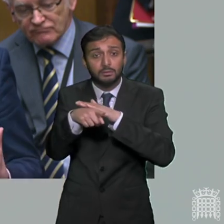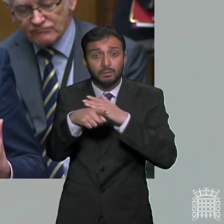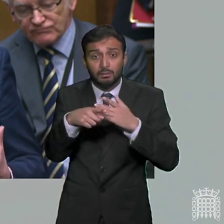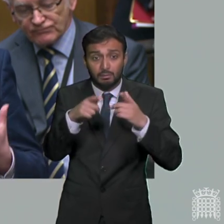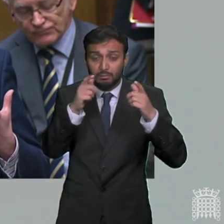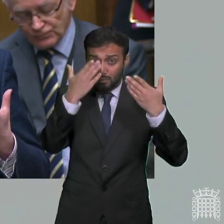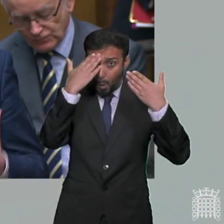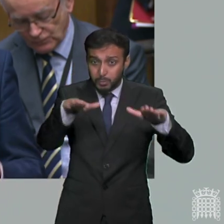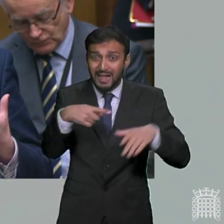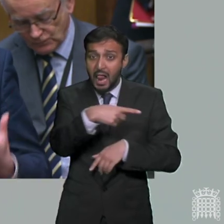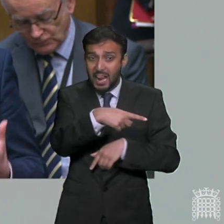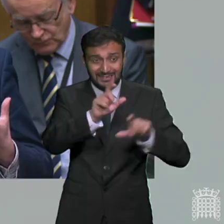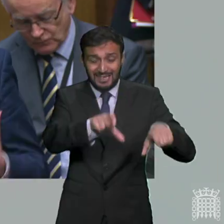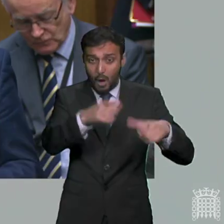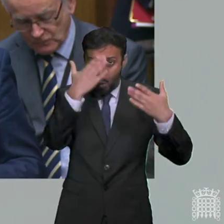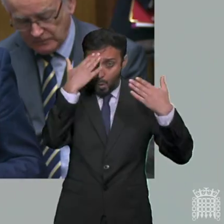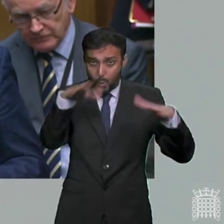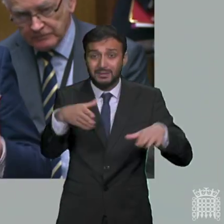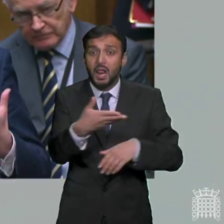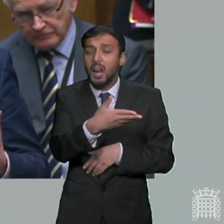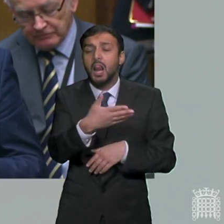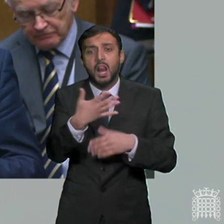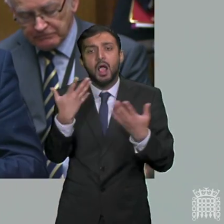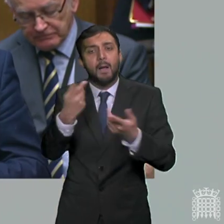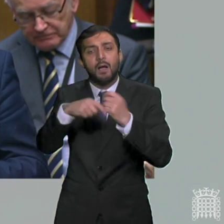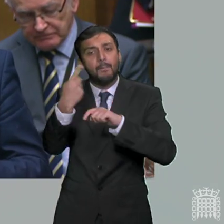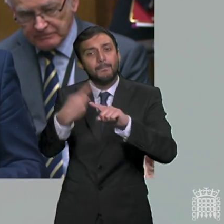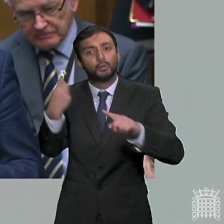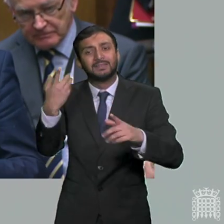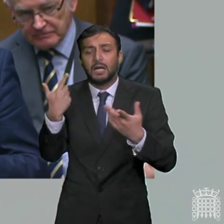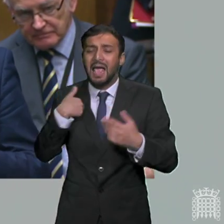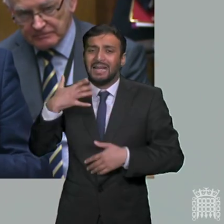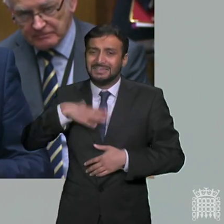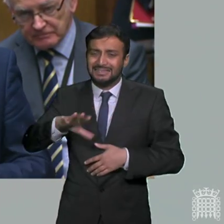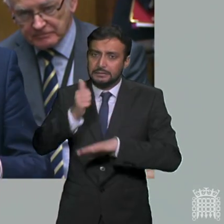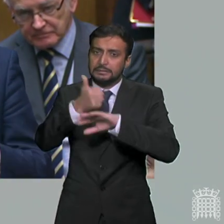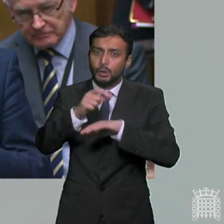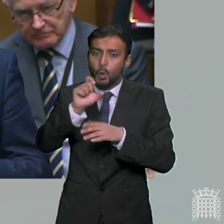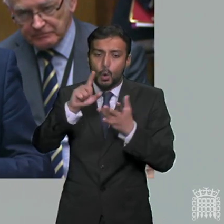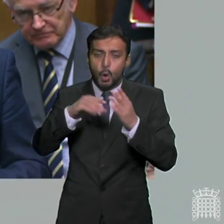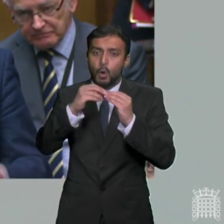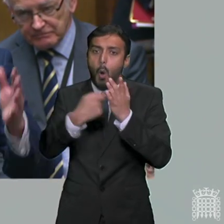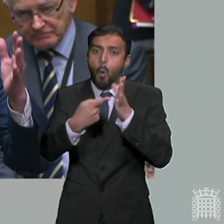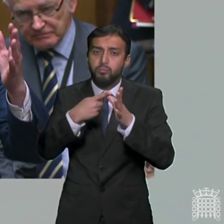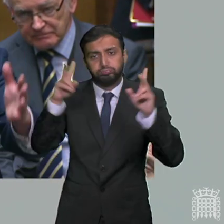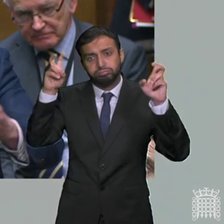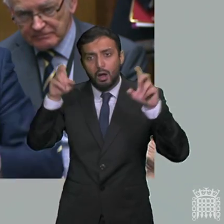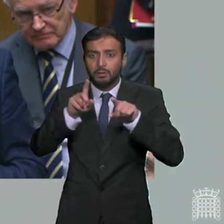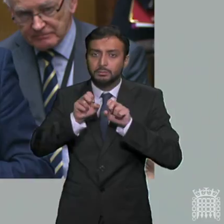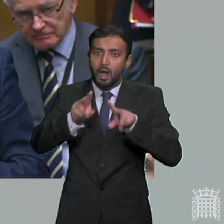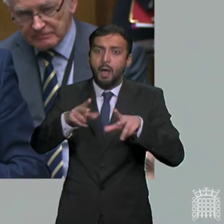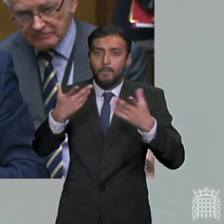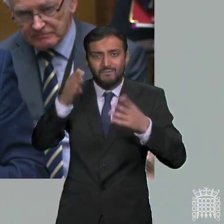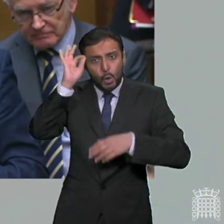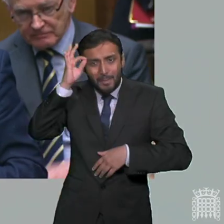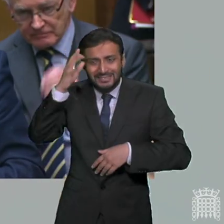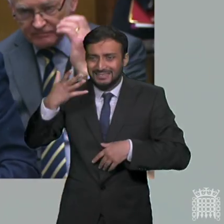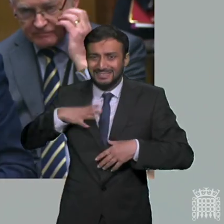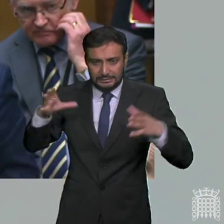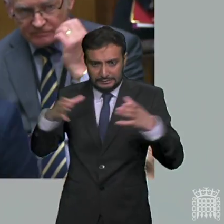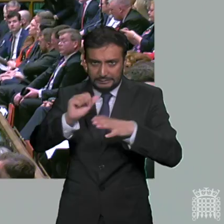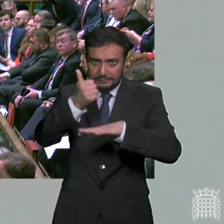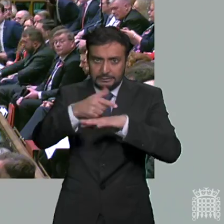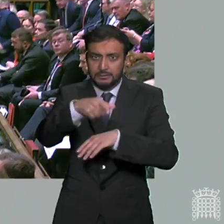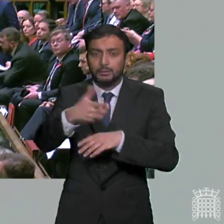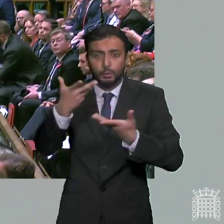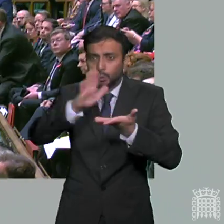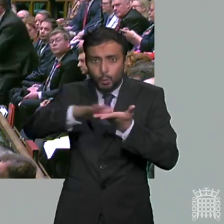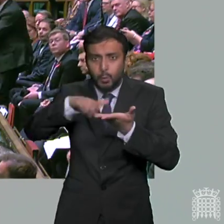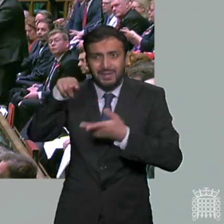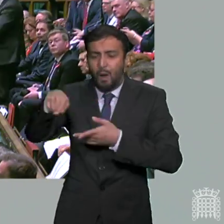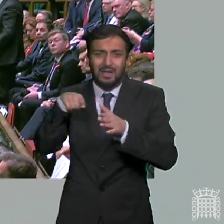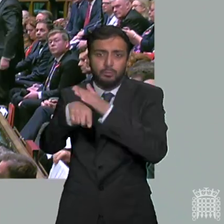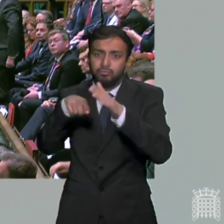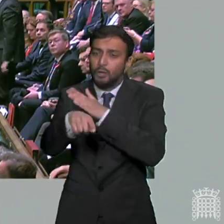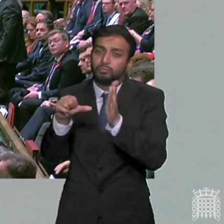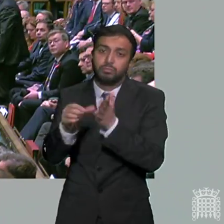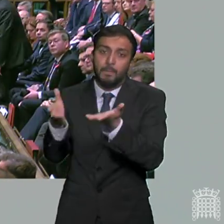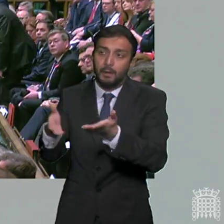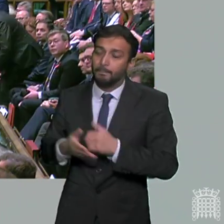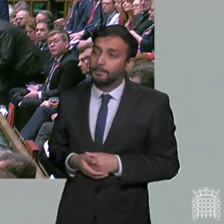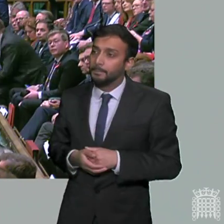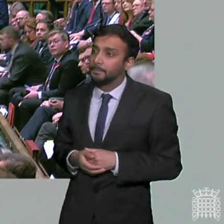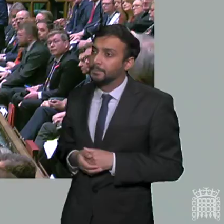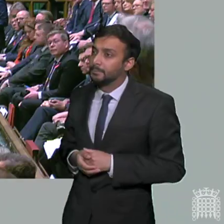Is it not time that we had a Cobra-style Committee, involving the Department for Work and Pensions, the Department for Levelling Up, Housing and Communities, and the Home Office and led by No.10, to tackle this crisis?